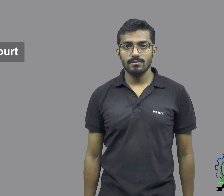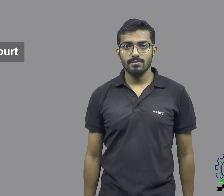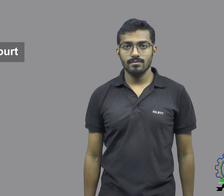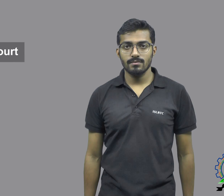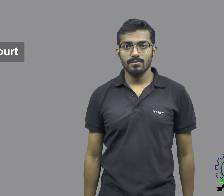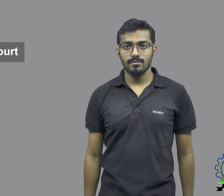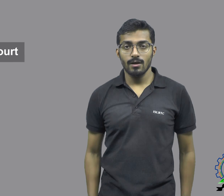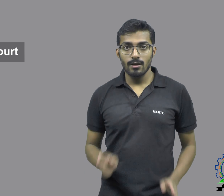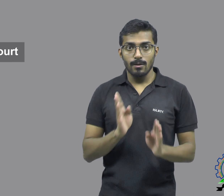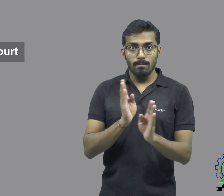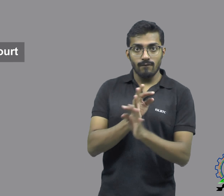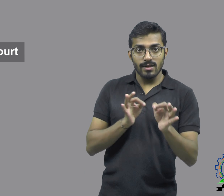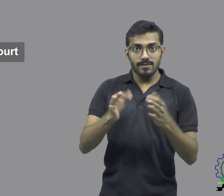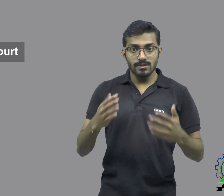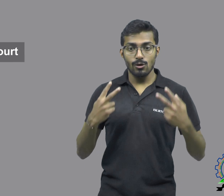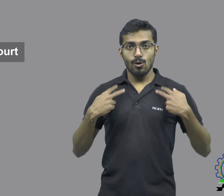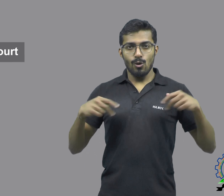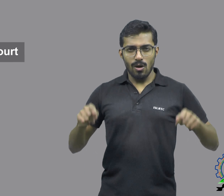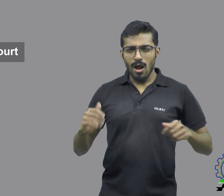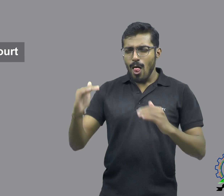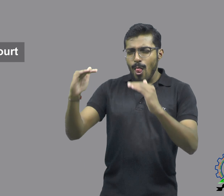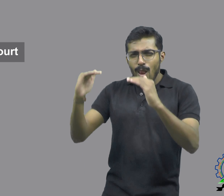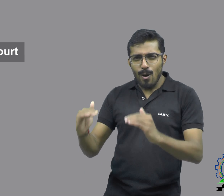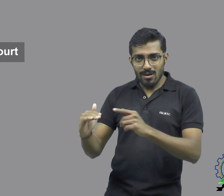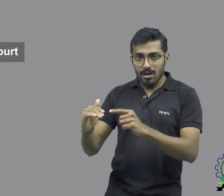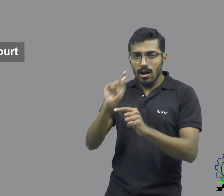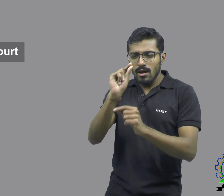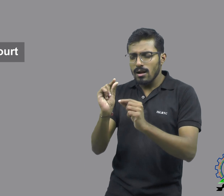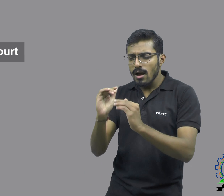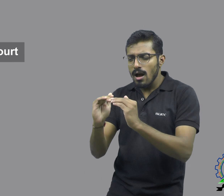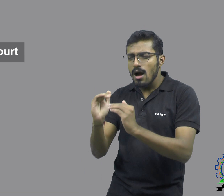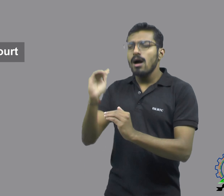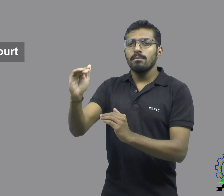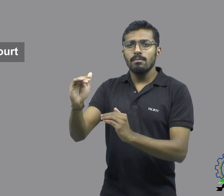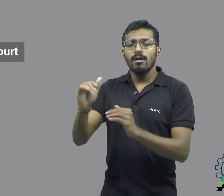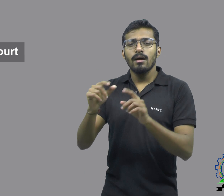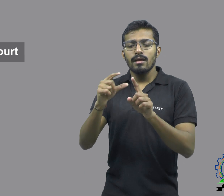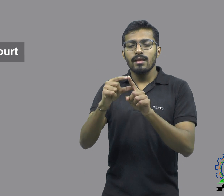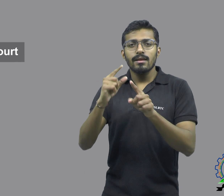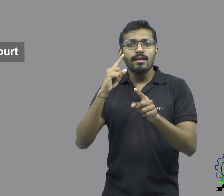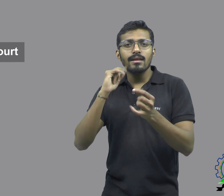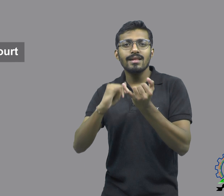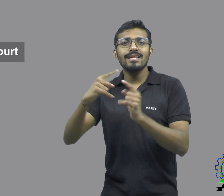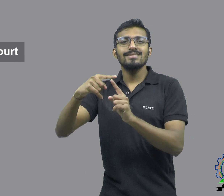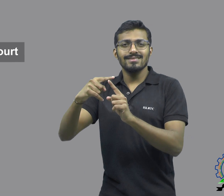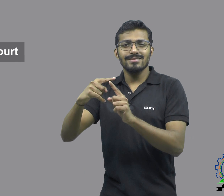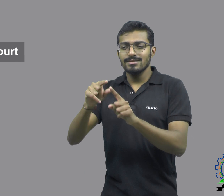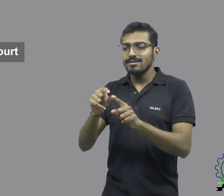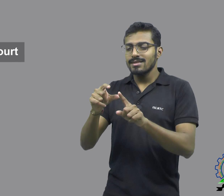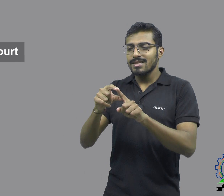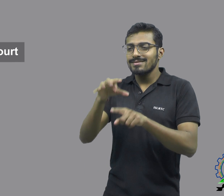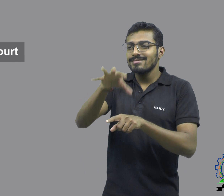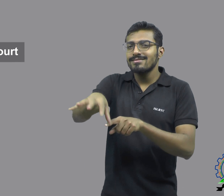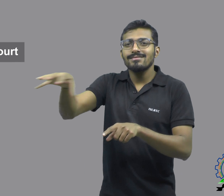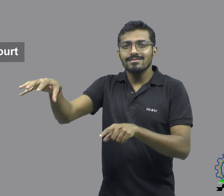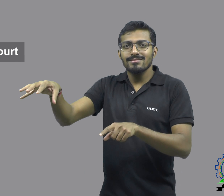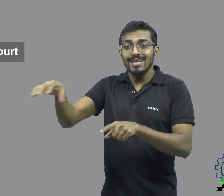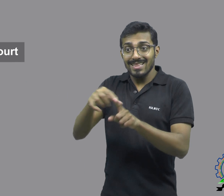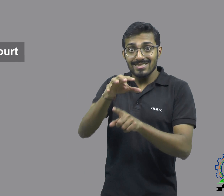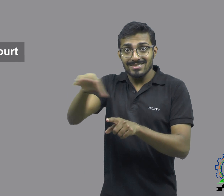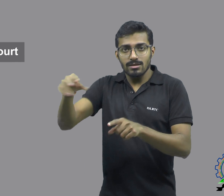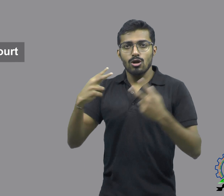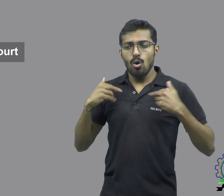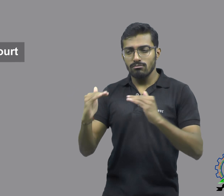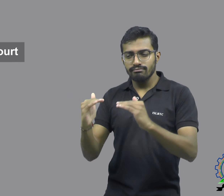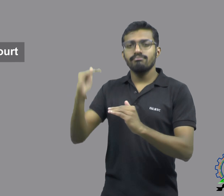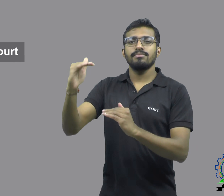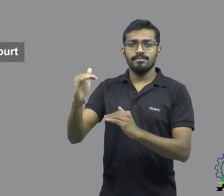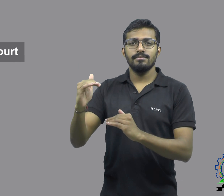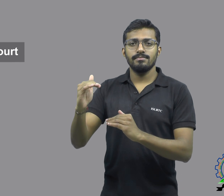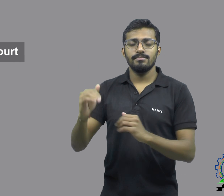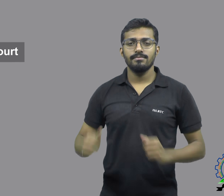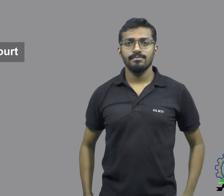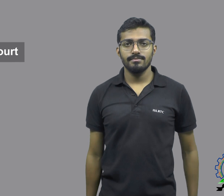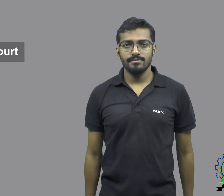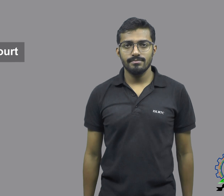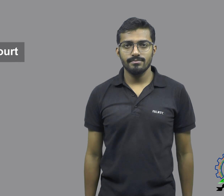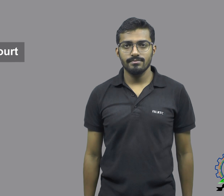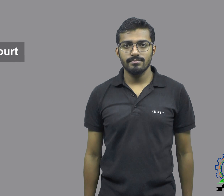District Court